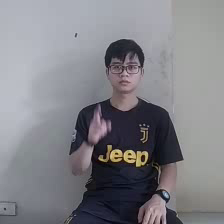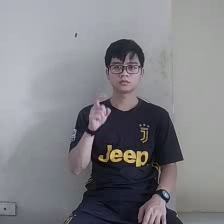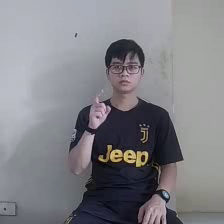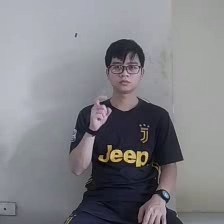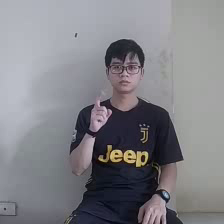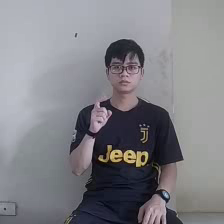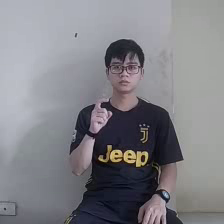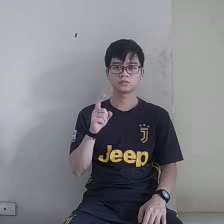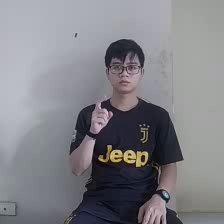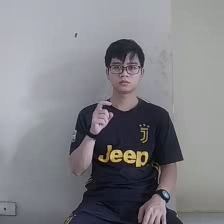Đâu